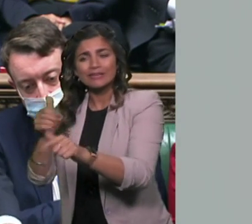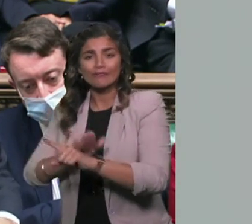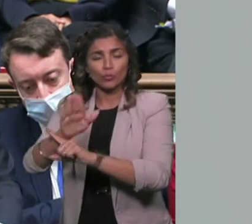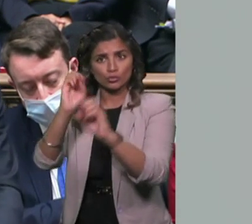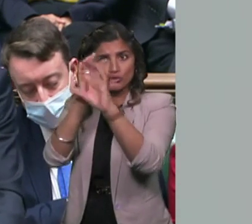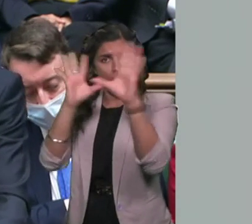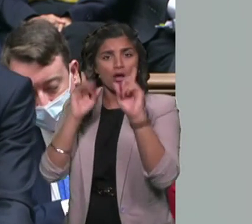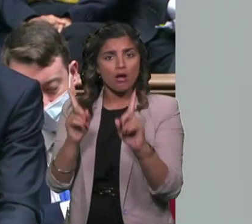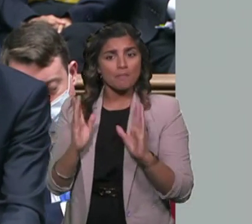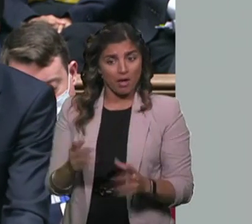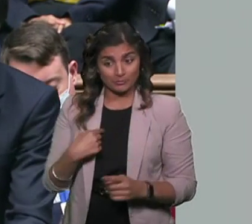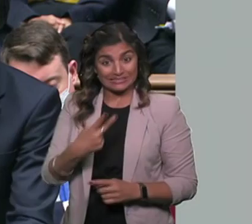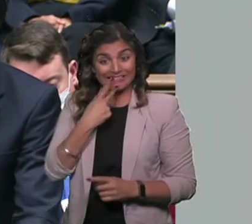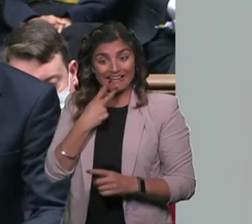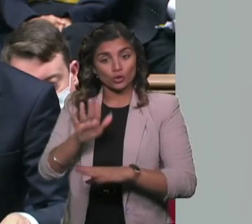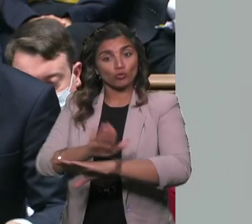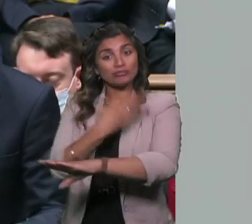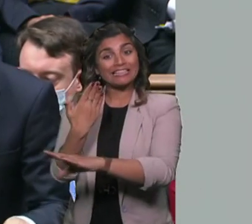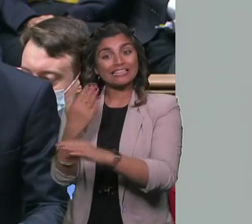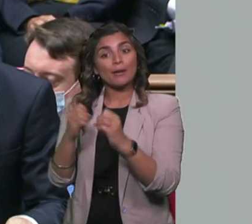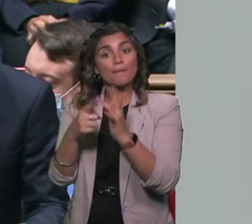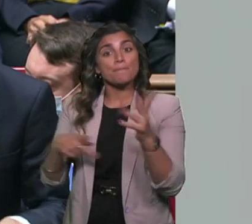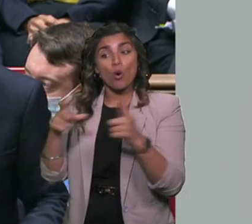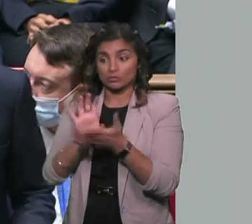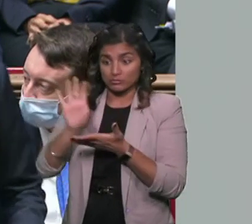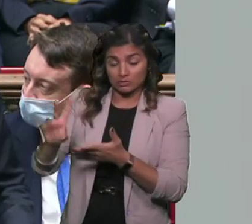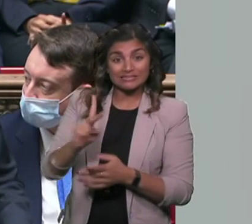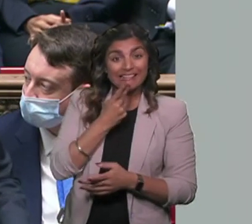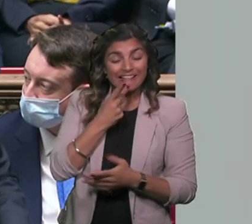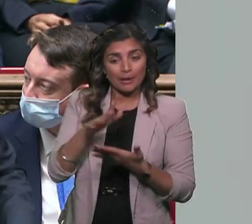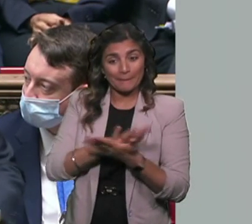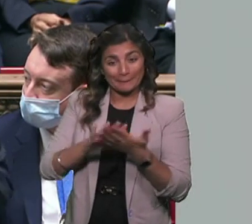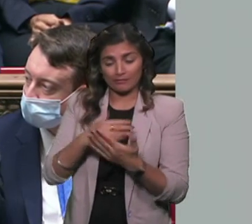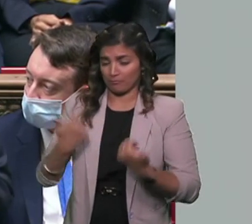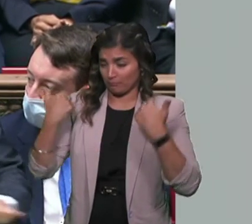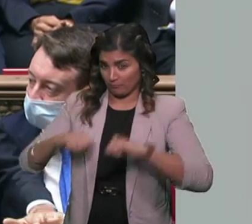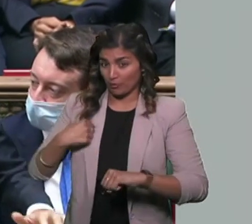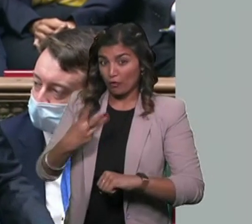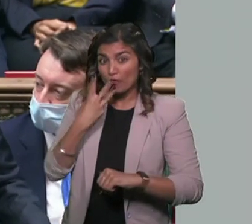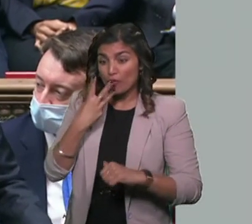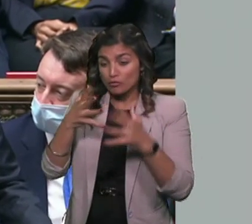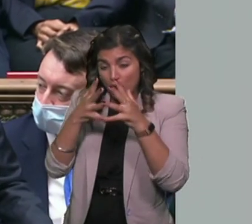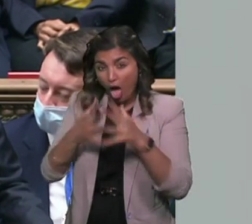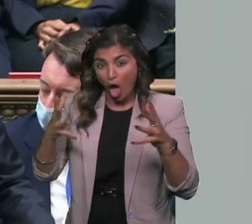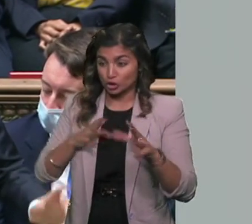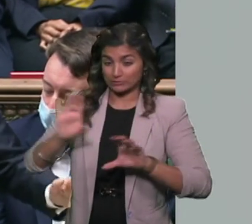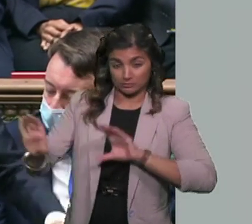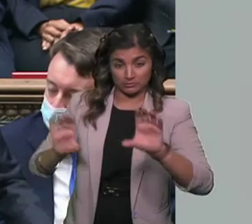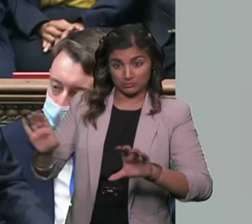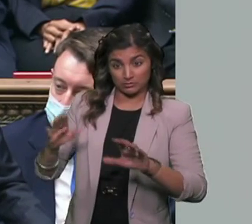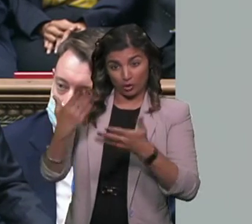We have just issued our second green bond, making us the third-largest issuer of sovereign green bonds anywhere in the world.